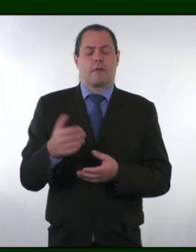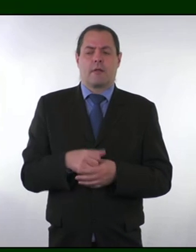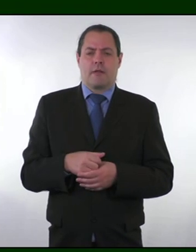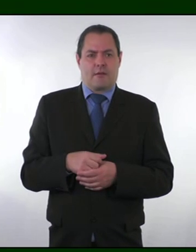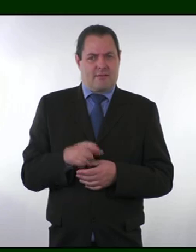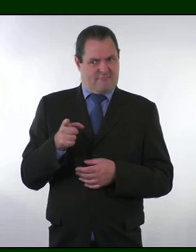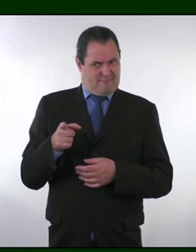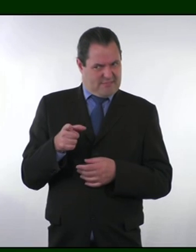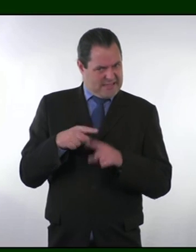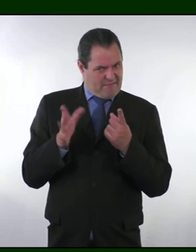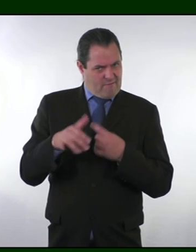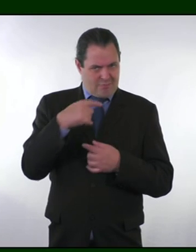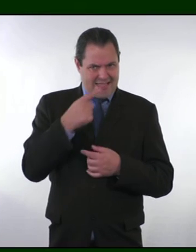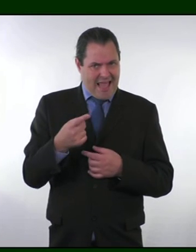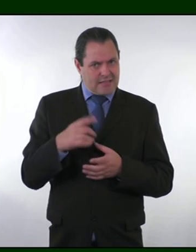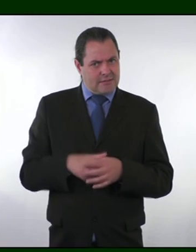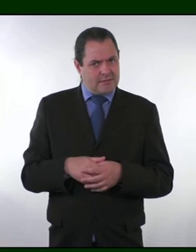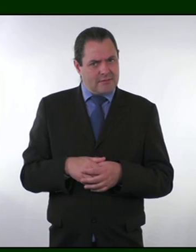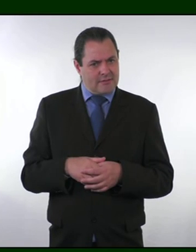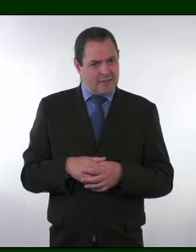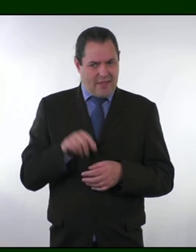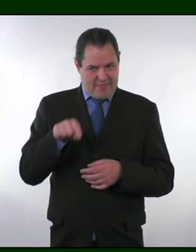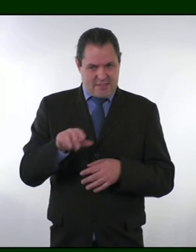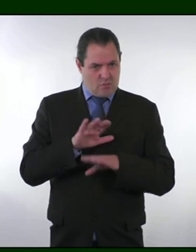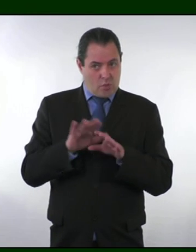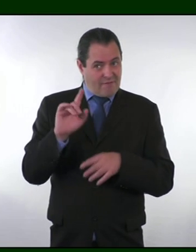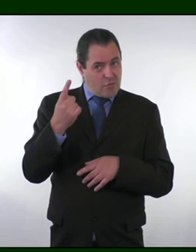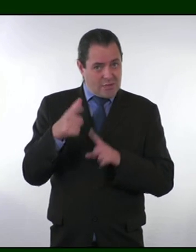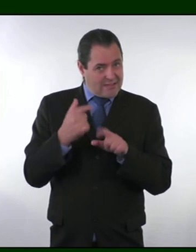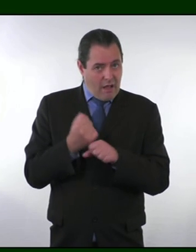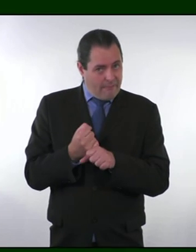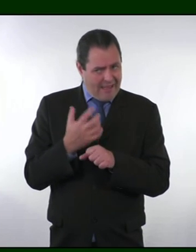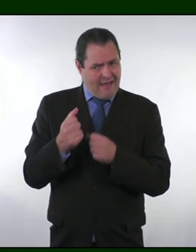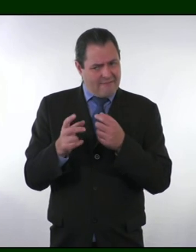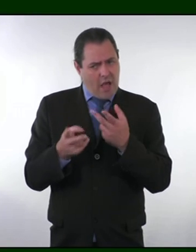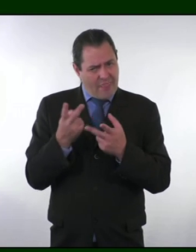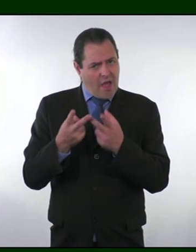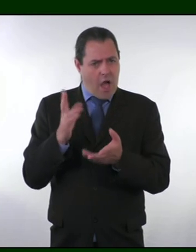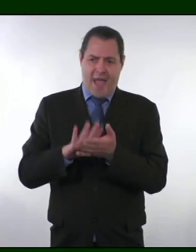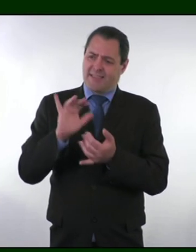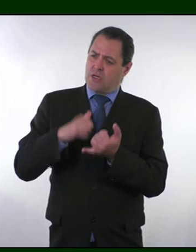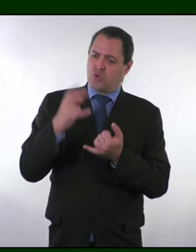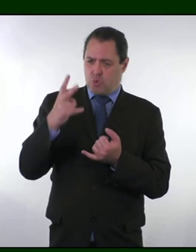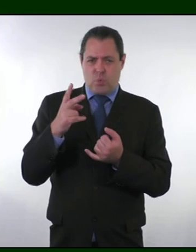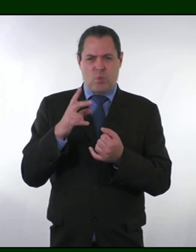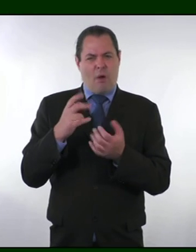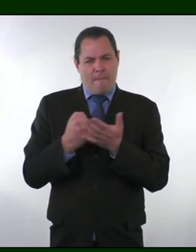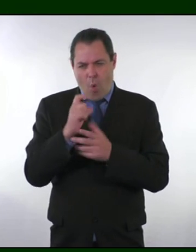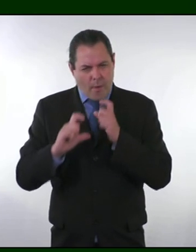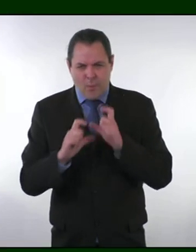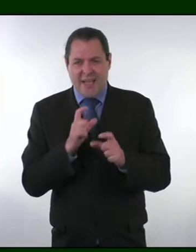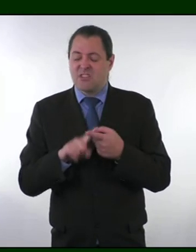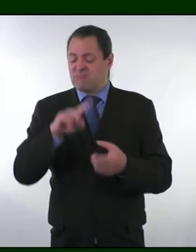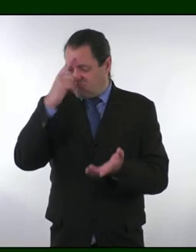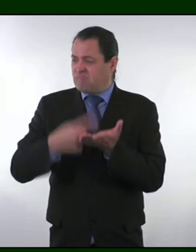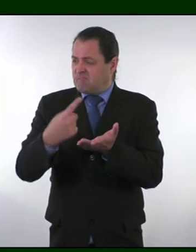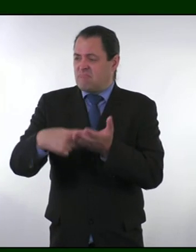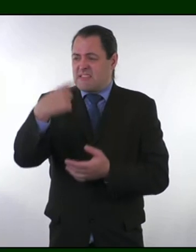This is not, as my right honourable Friend well knows, the first or only example of high-handedness or poor communication on the part of HS2.